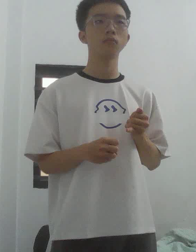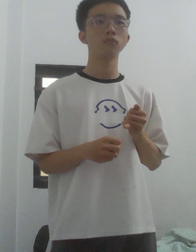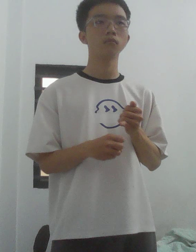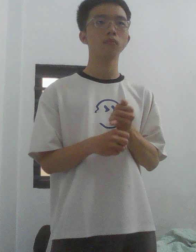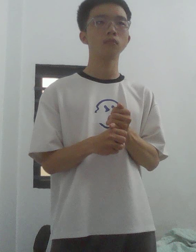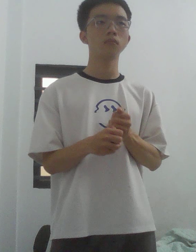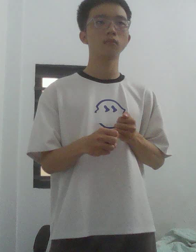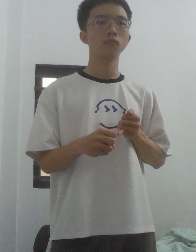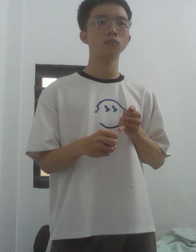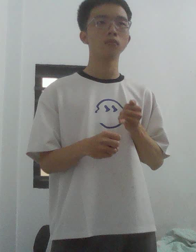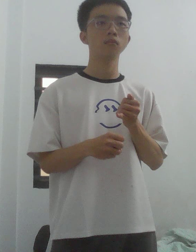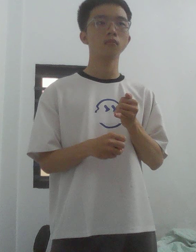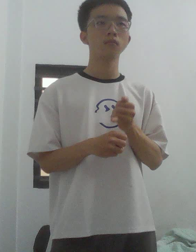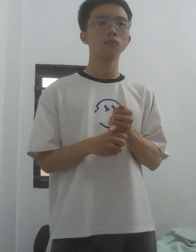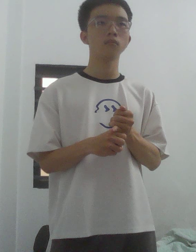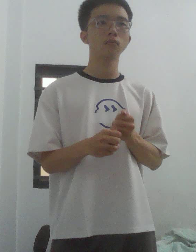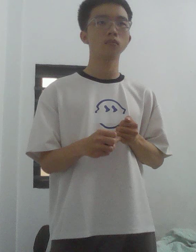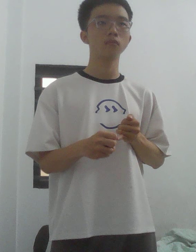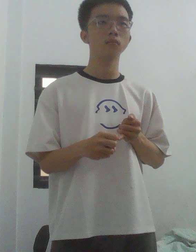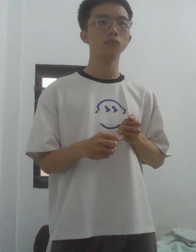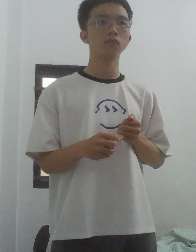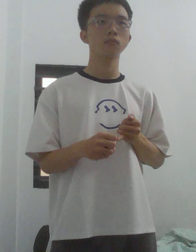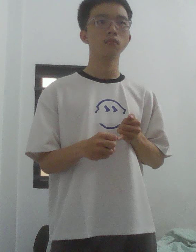cuoi nam